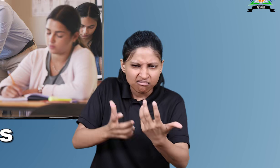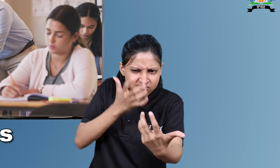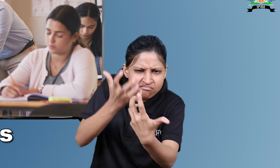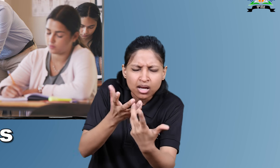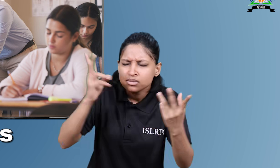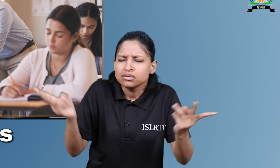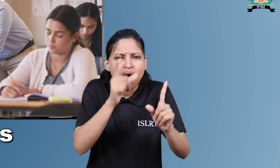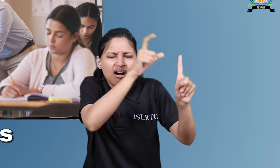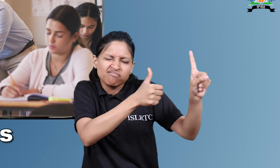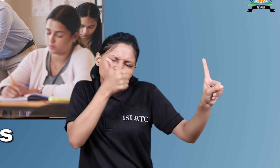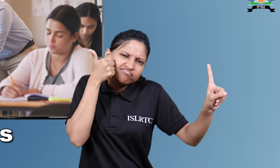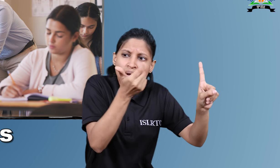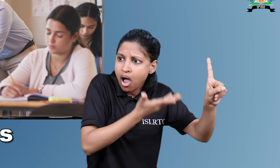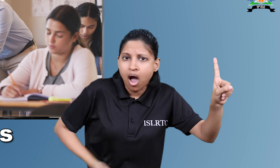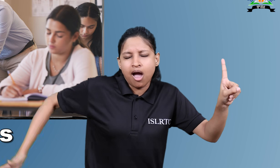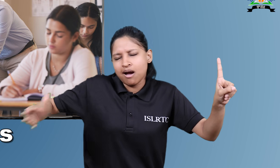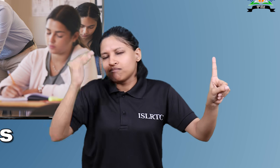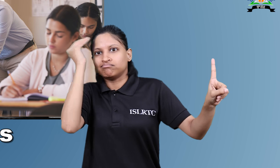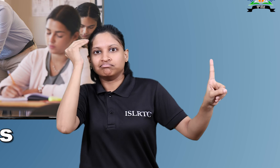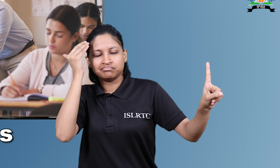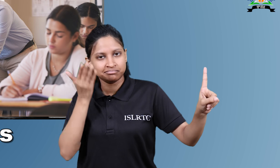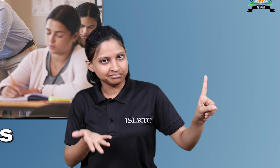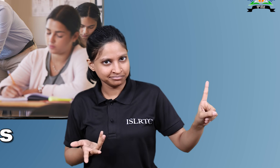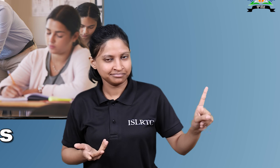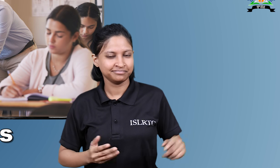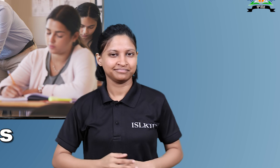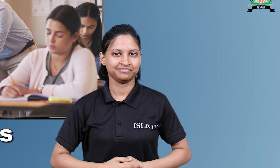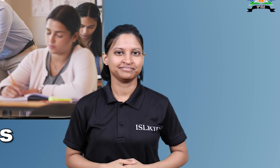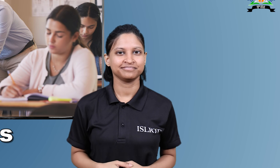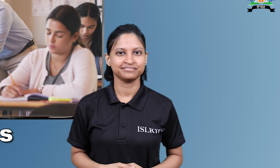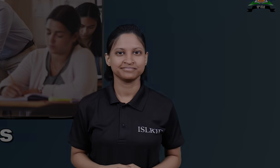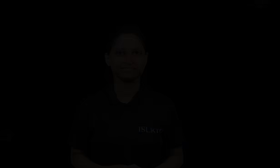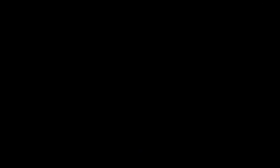to connect with everyone may be regarded as the best in the school.